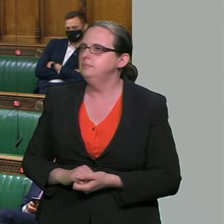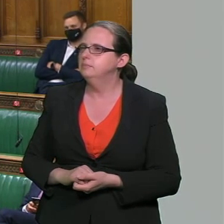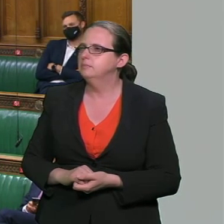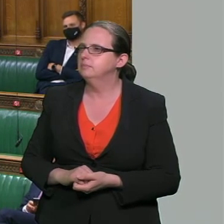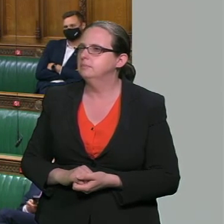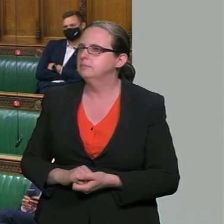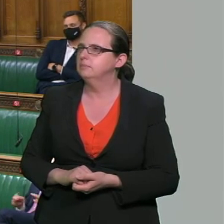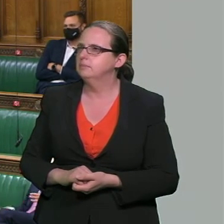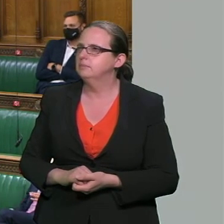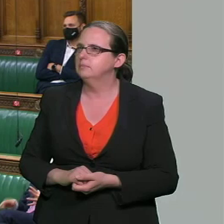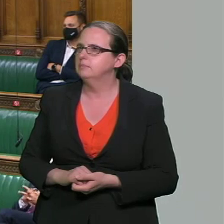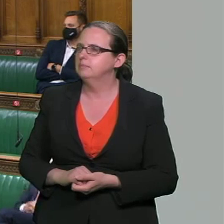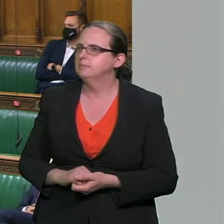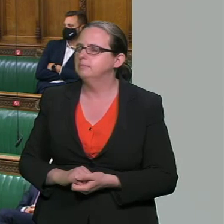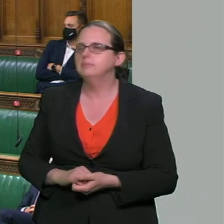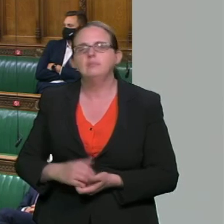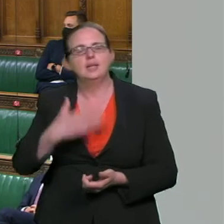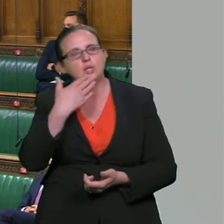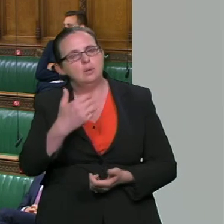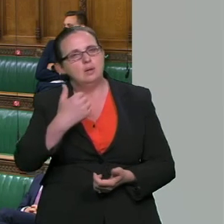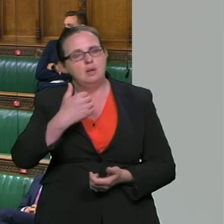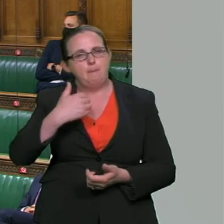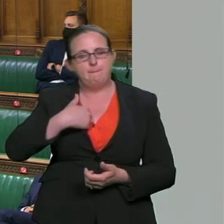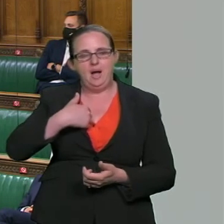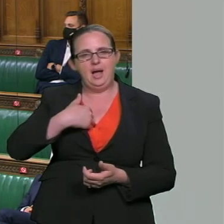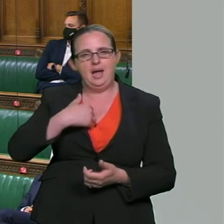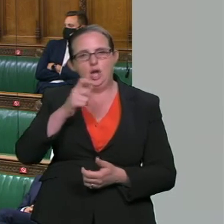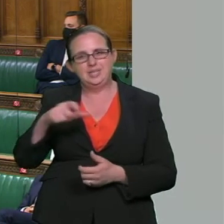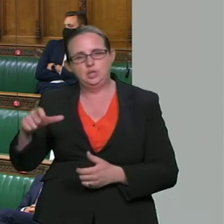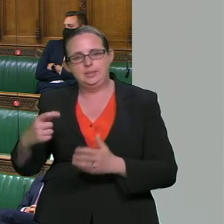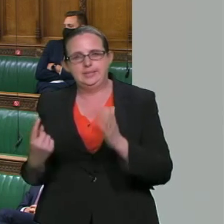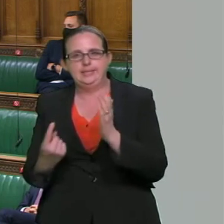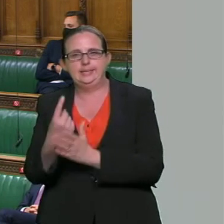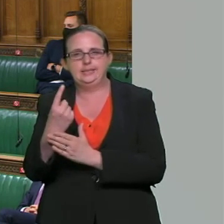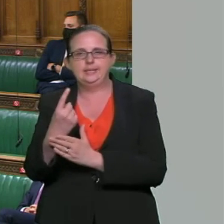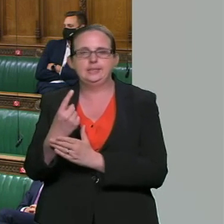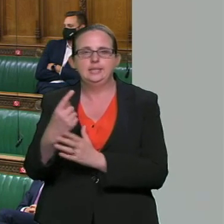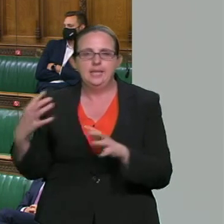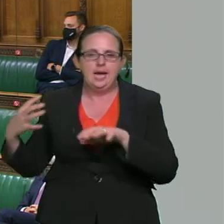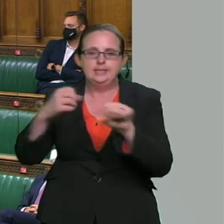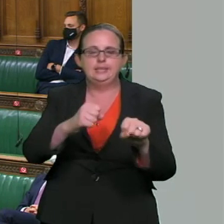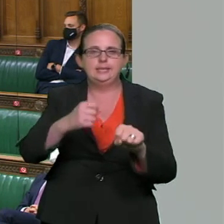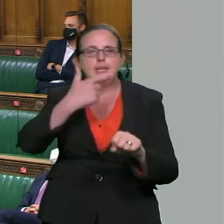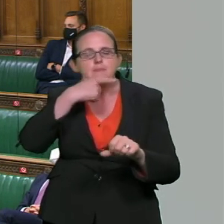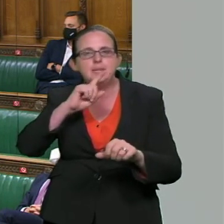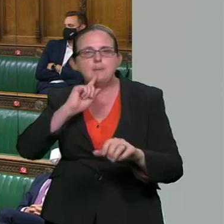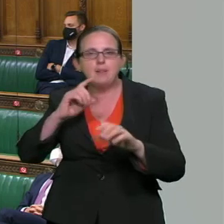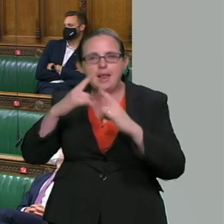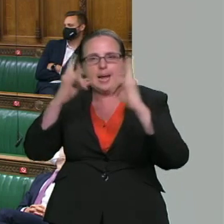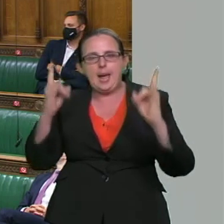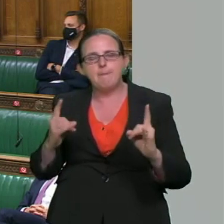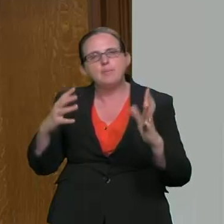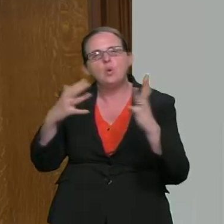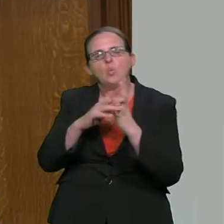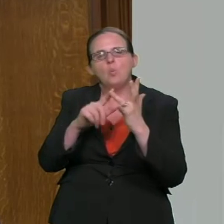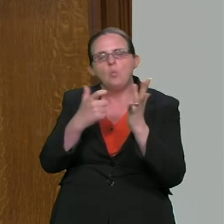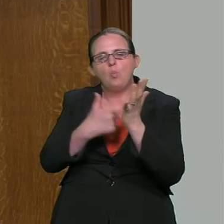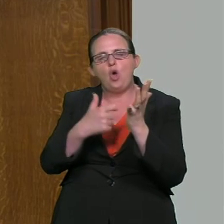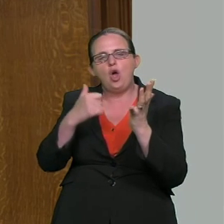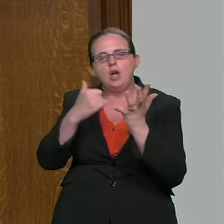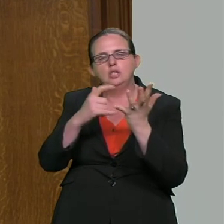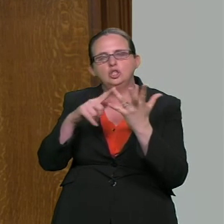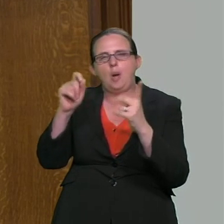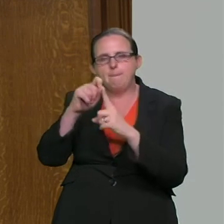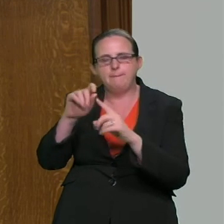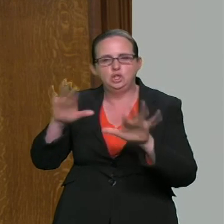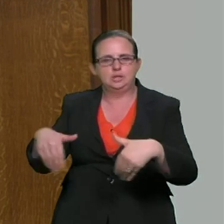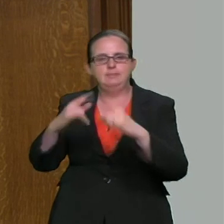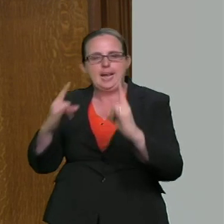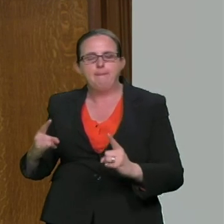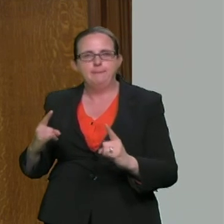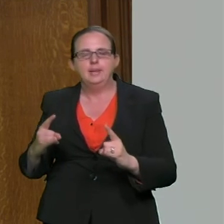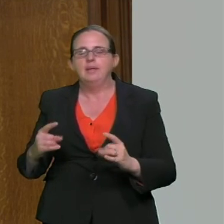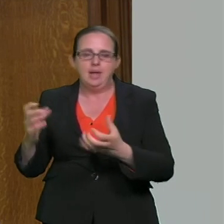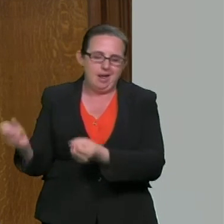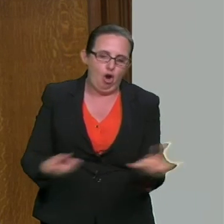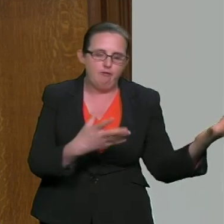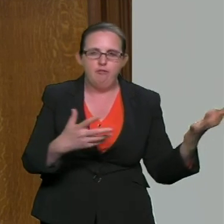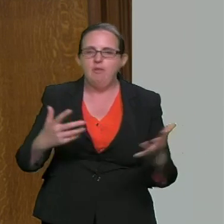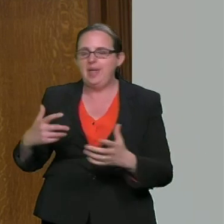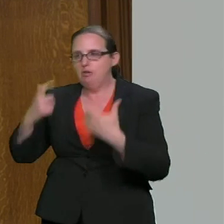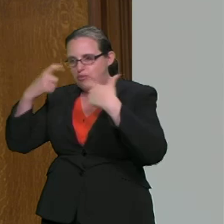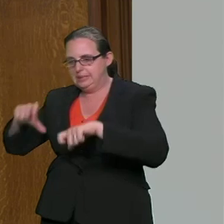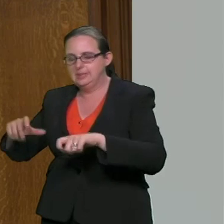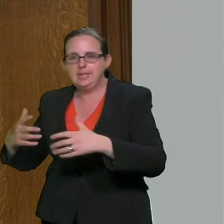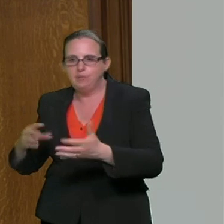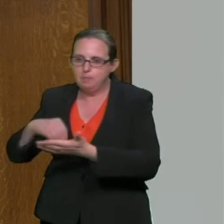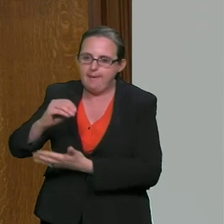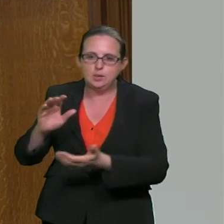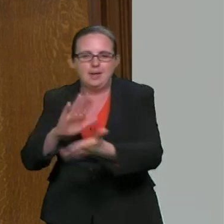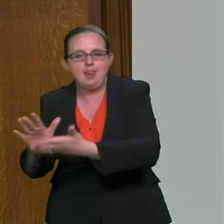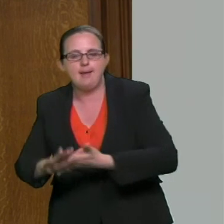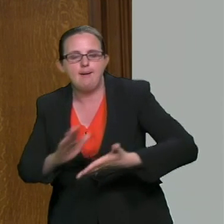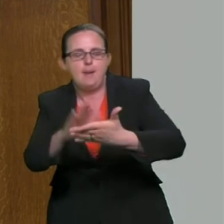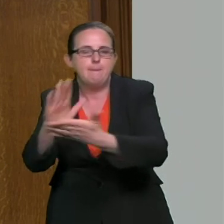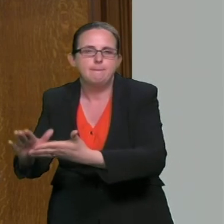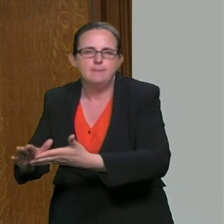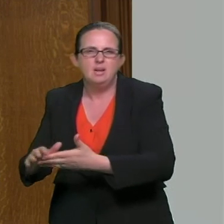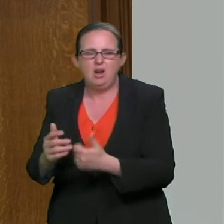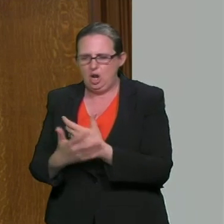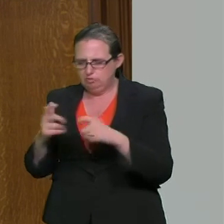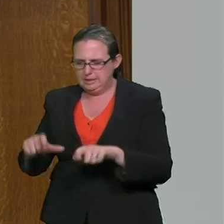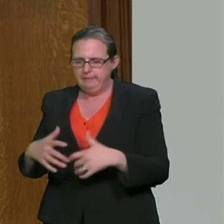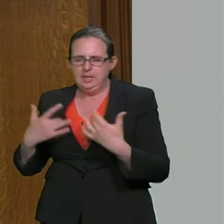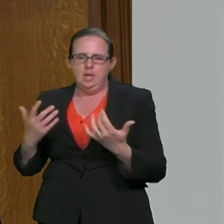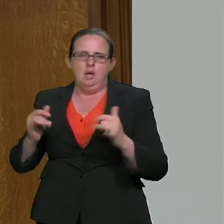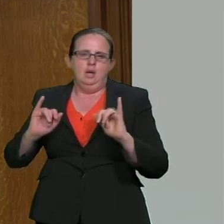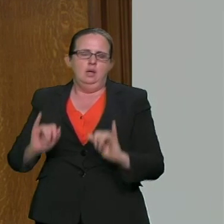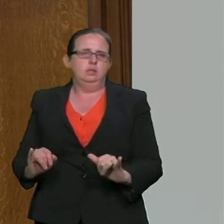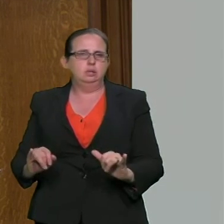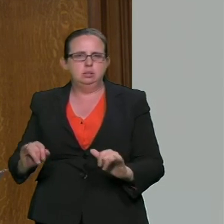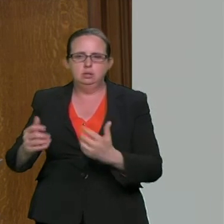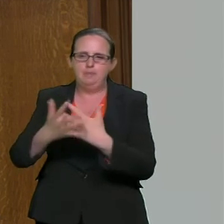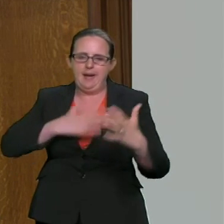My constituents in Bassetlaw have been the victims of illegal encampments, most recently at Farr Park in Worksop, where local taxpayers have been left with a clean-up bill running into thousands of pounds, and residents have been left feeling powerless following a sustained period of antisocial behaviour in the locality.